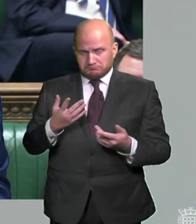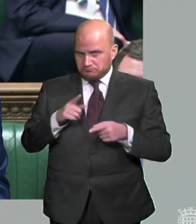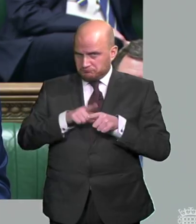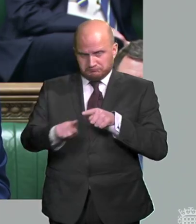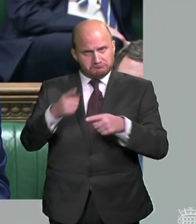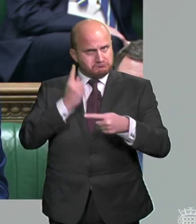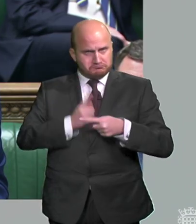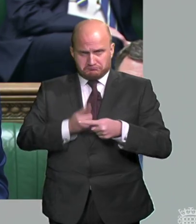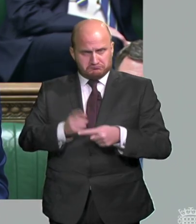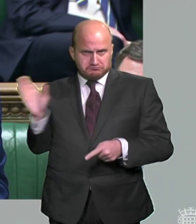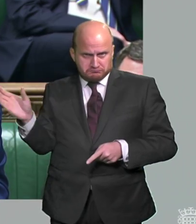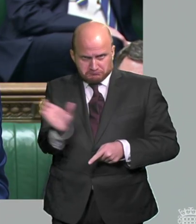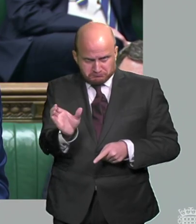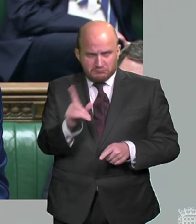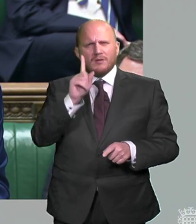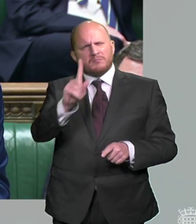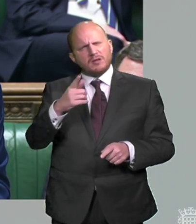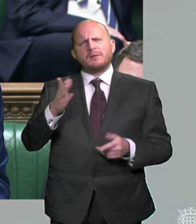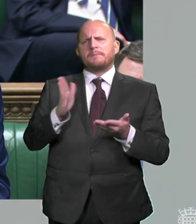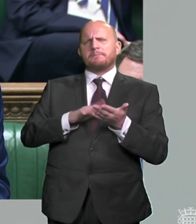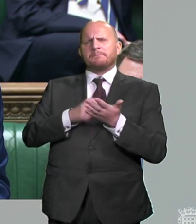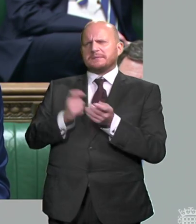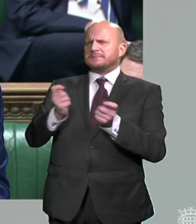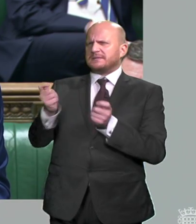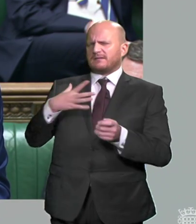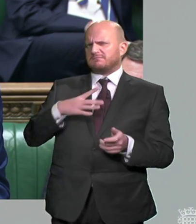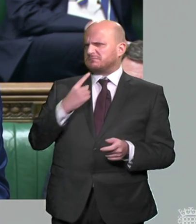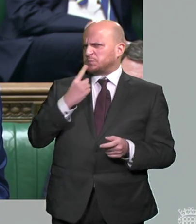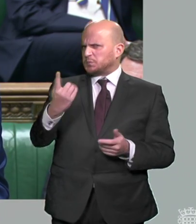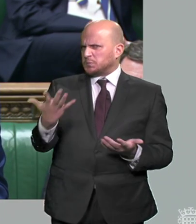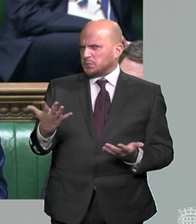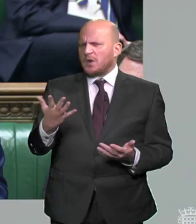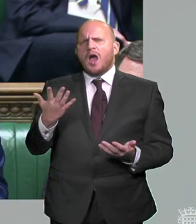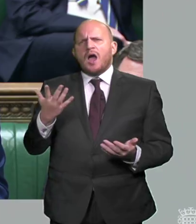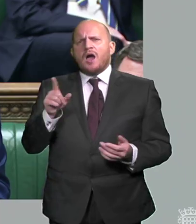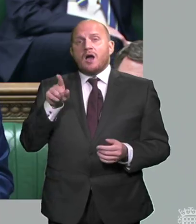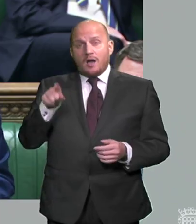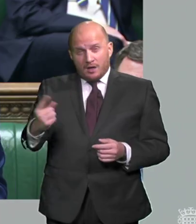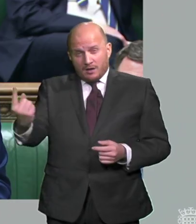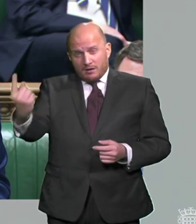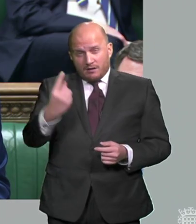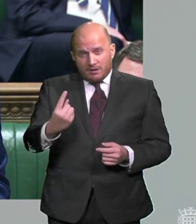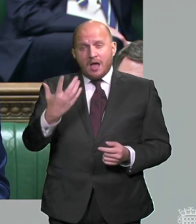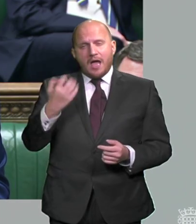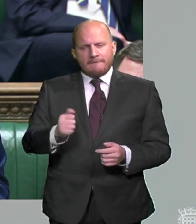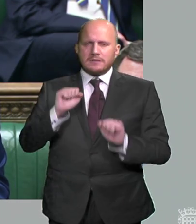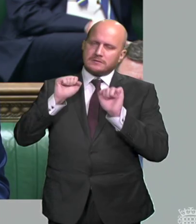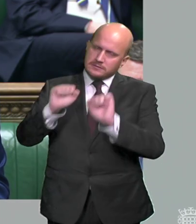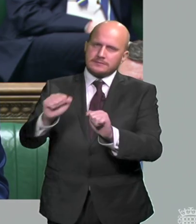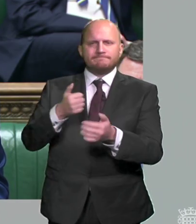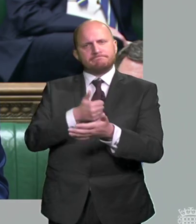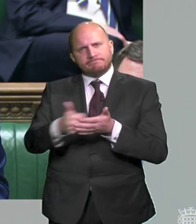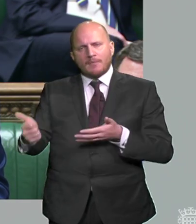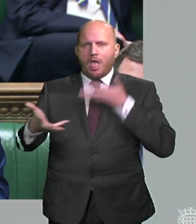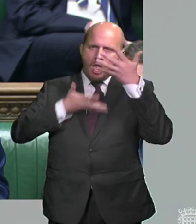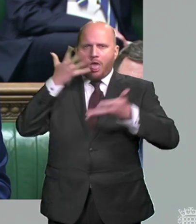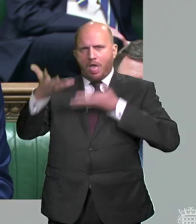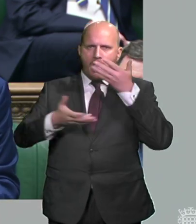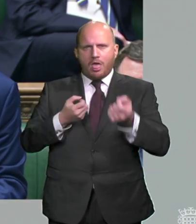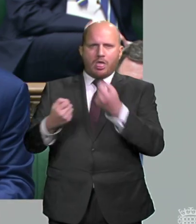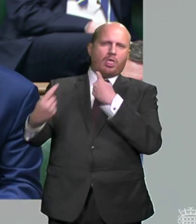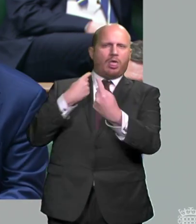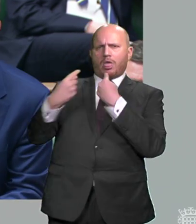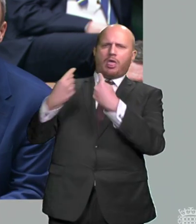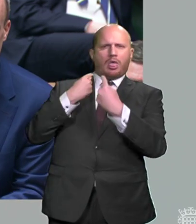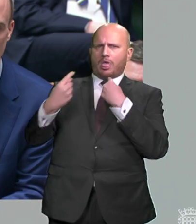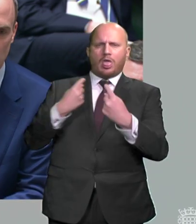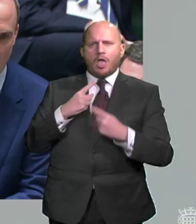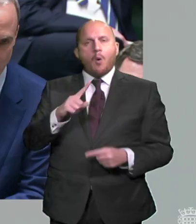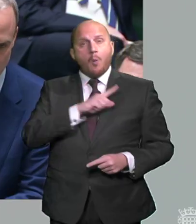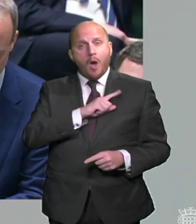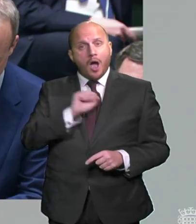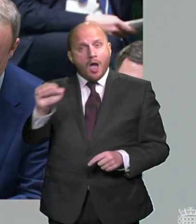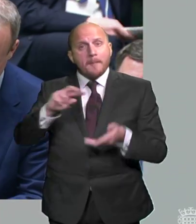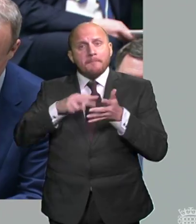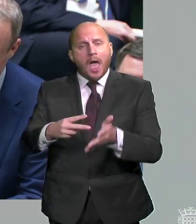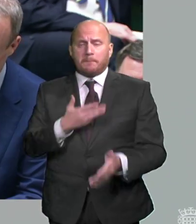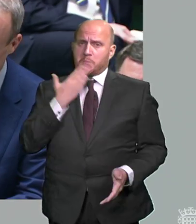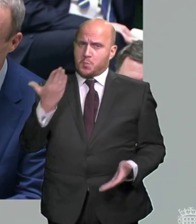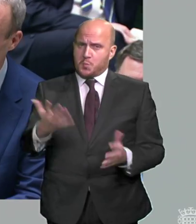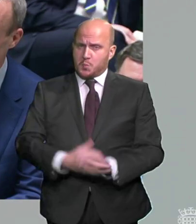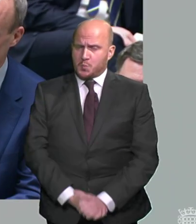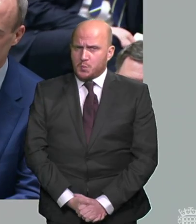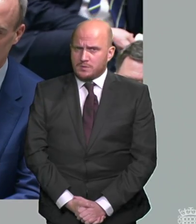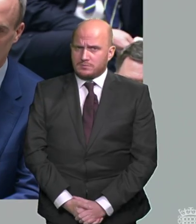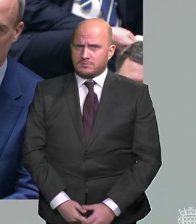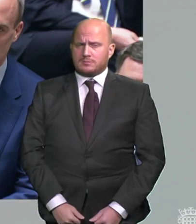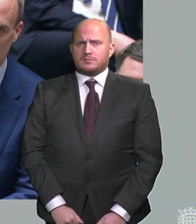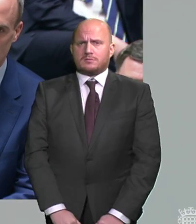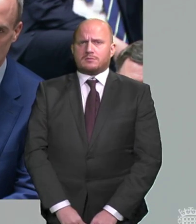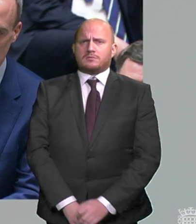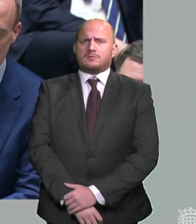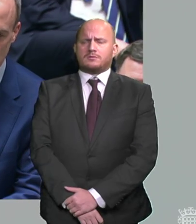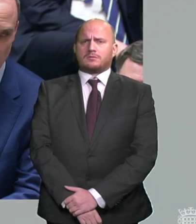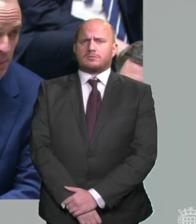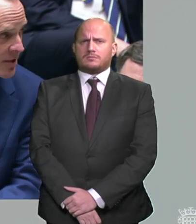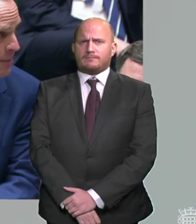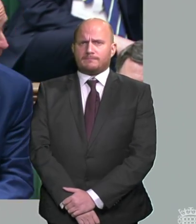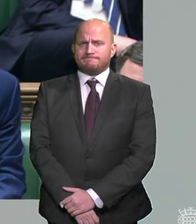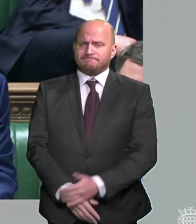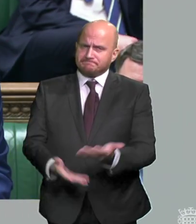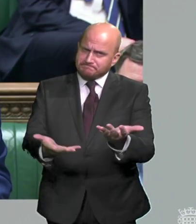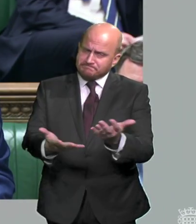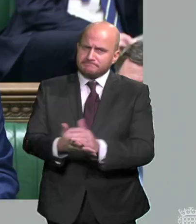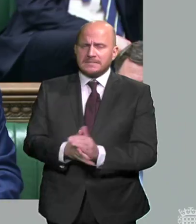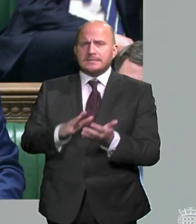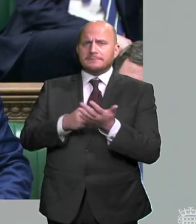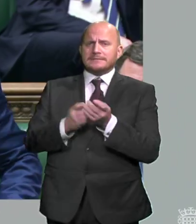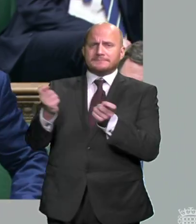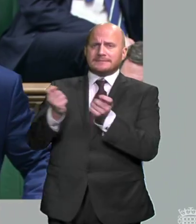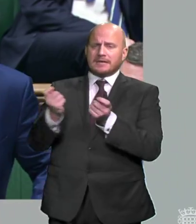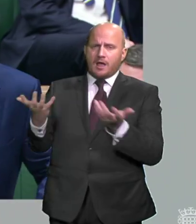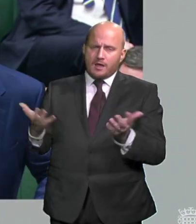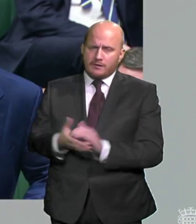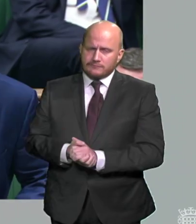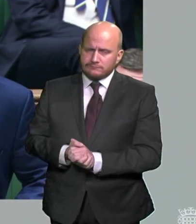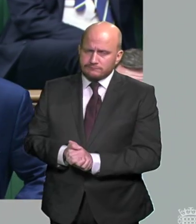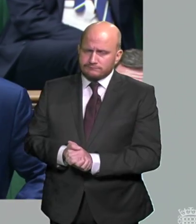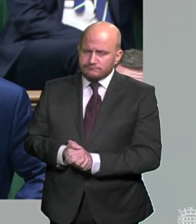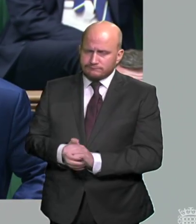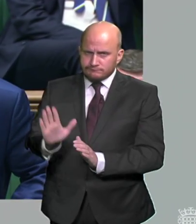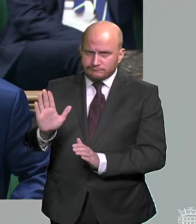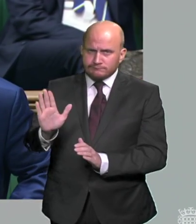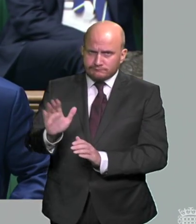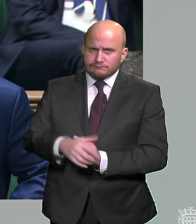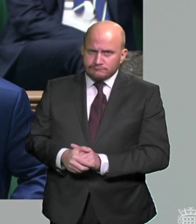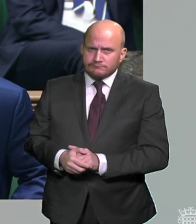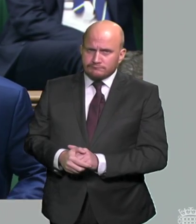There is a reason that the right honourable Lady has come to the Dispatch Box with her usual mix of bluster and mud-slinging: it is because Labour does not have a plan.